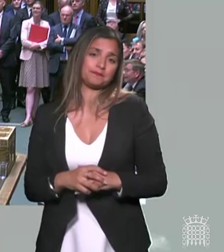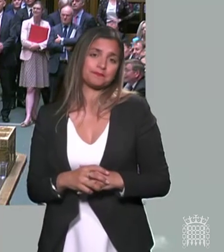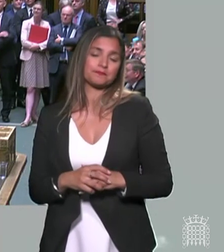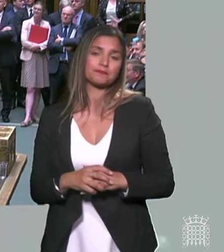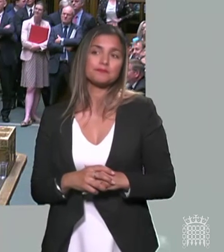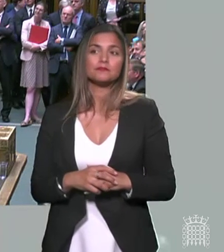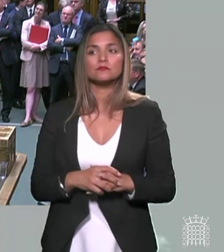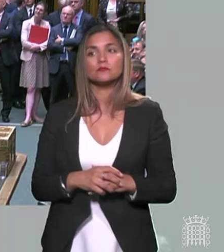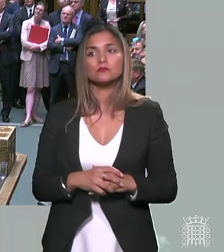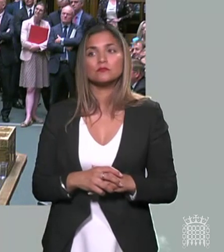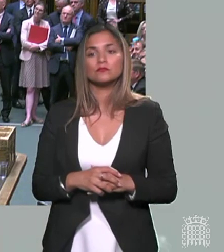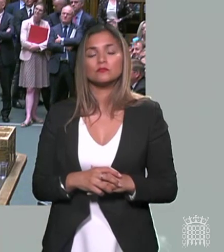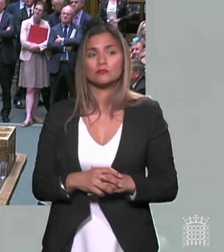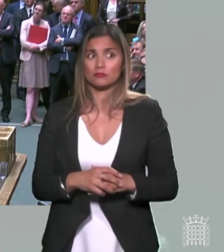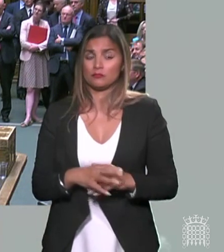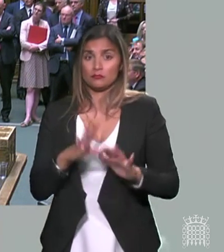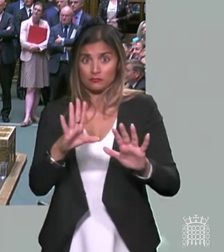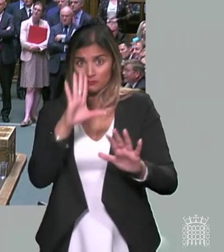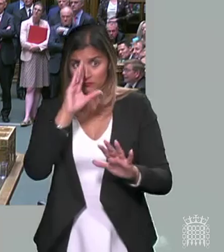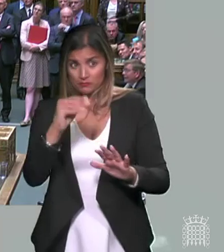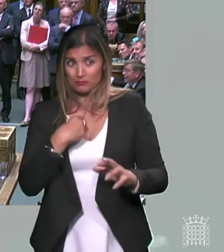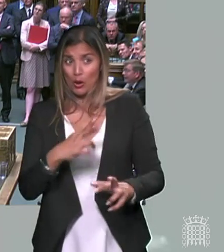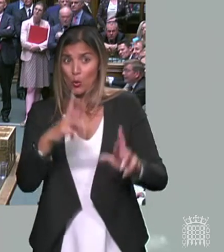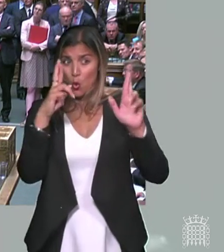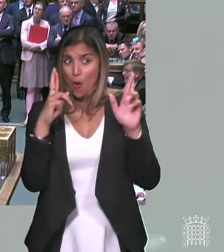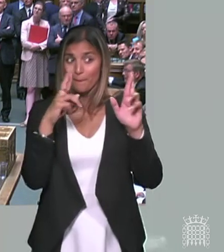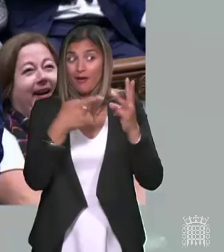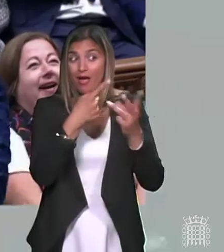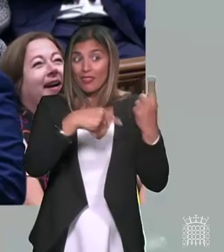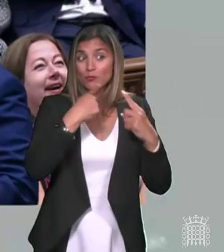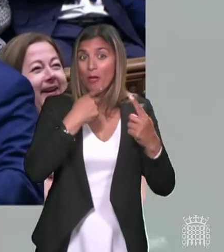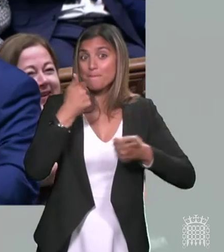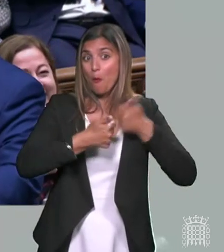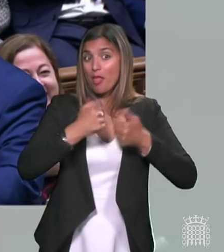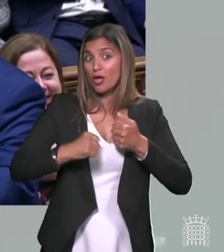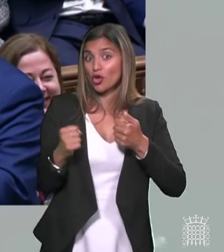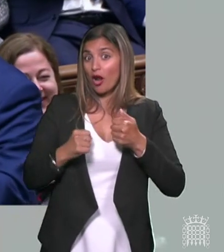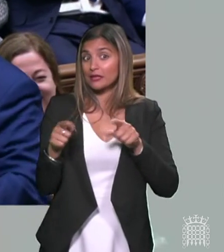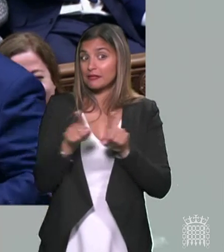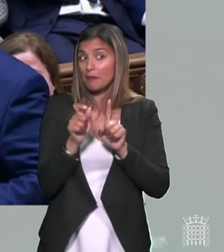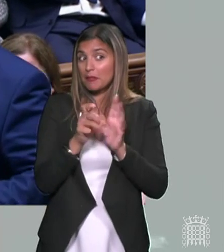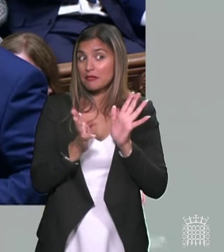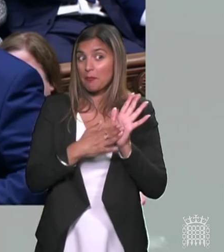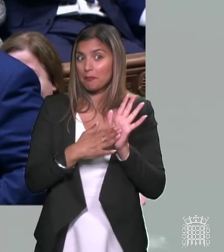I can say with all sincerity that I hope that whoever is the next Tory leader will be as popular in Scotland as the Prime Minister has been.